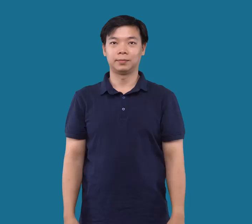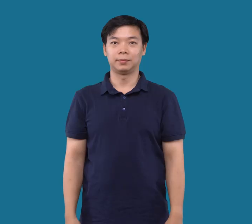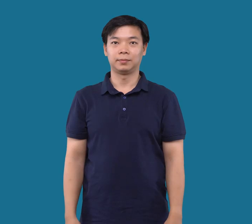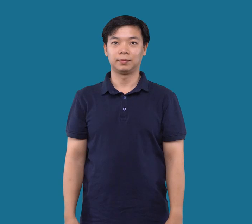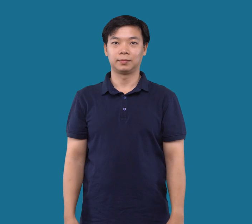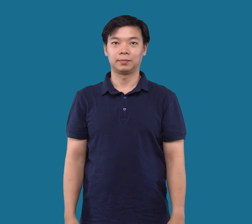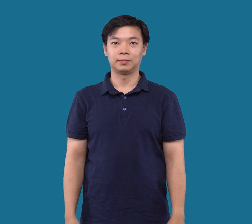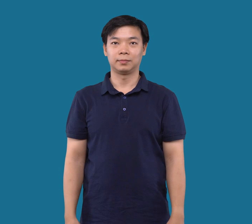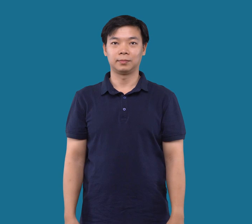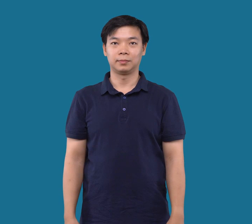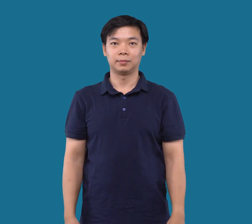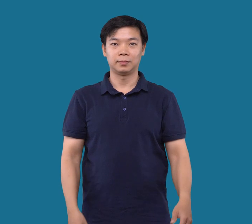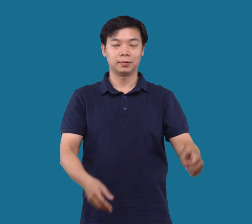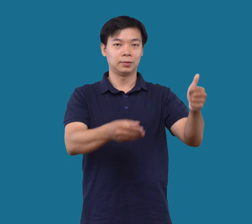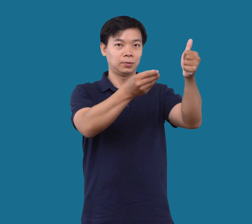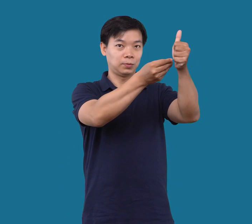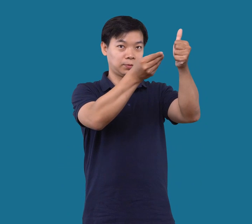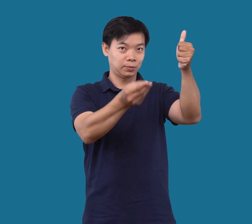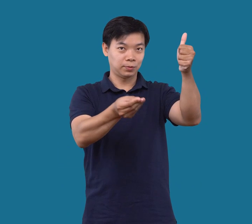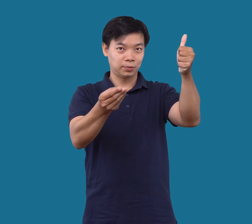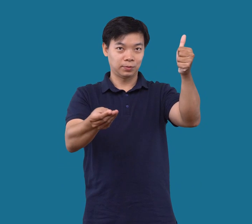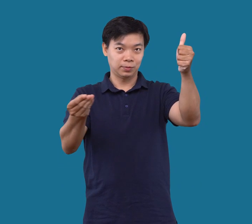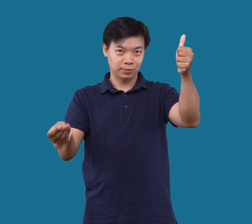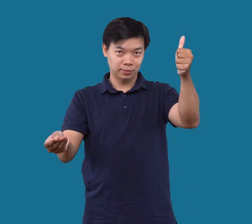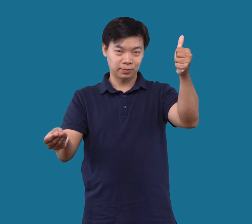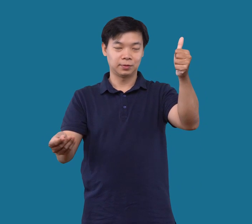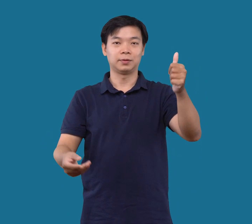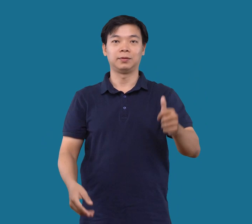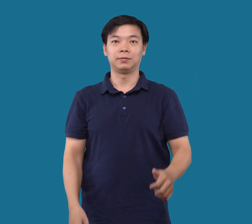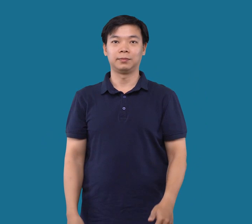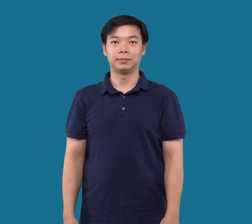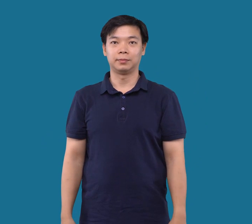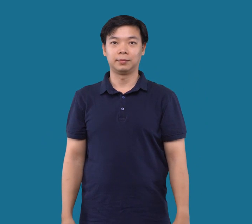cổ truyền